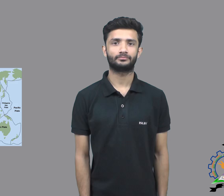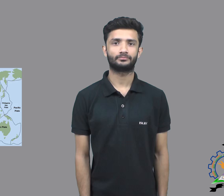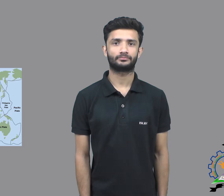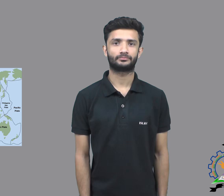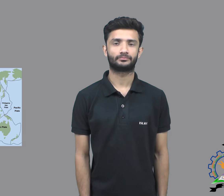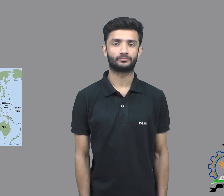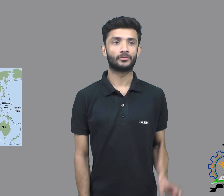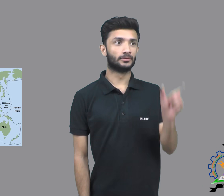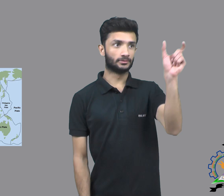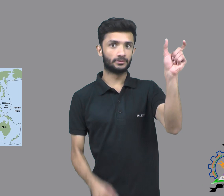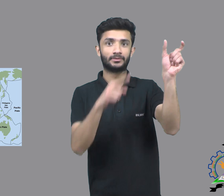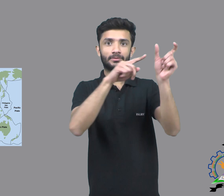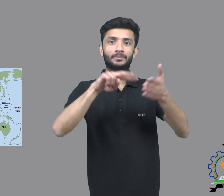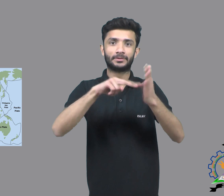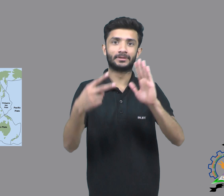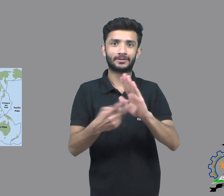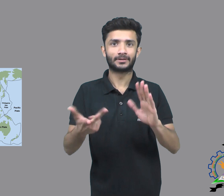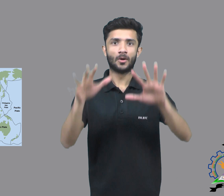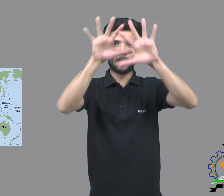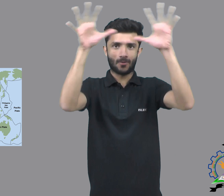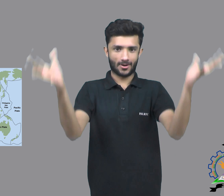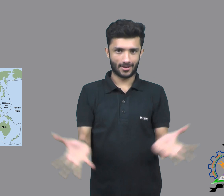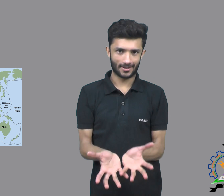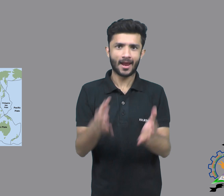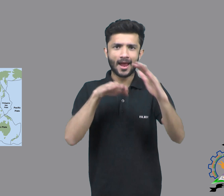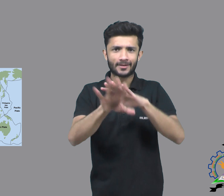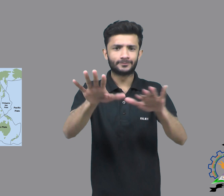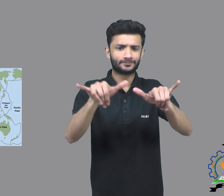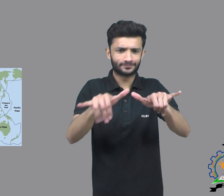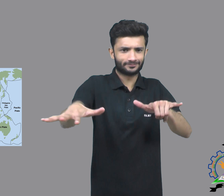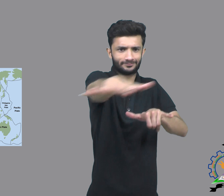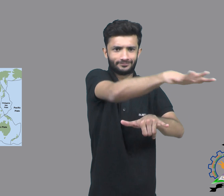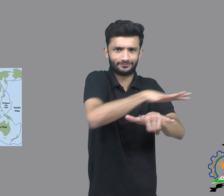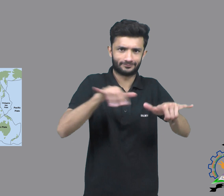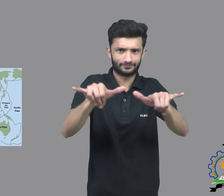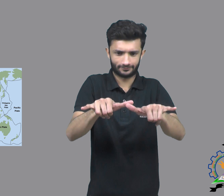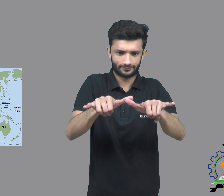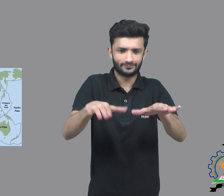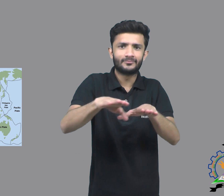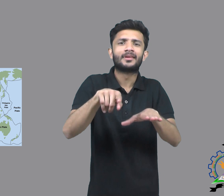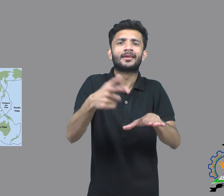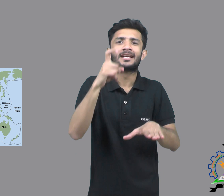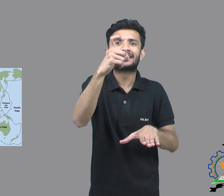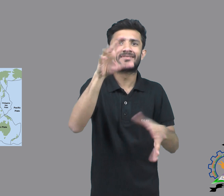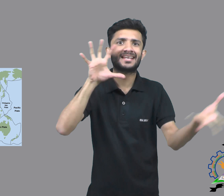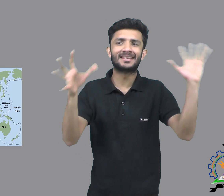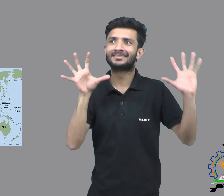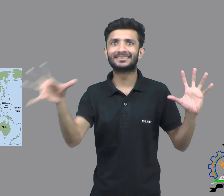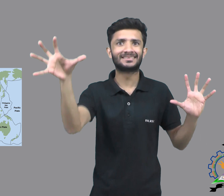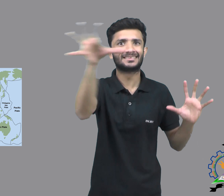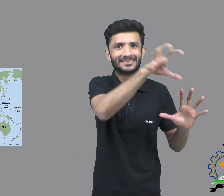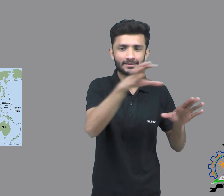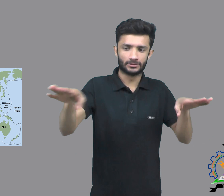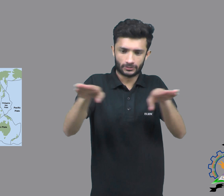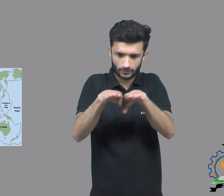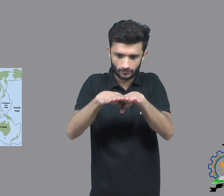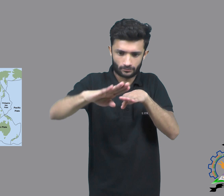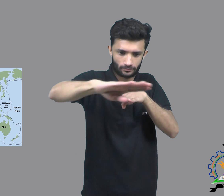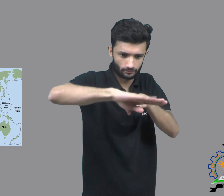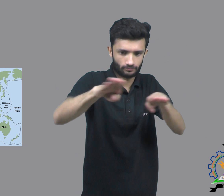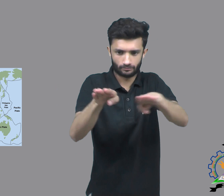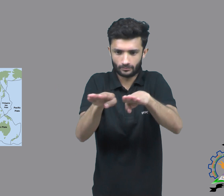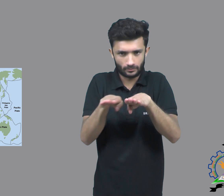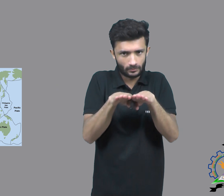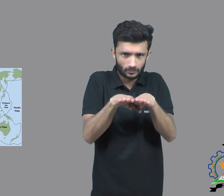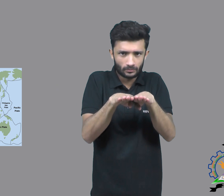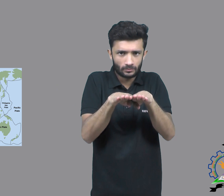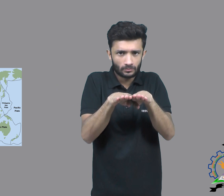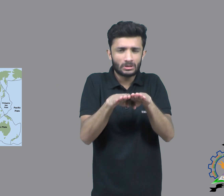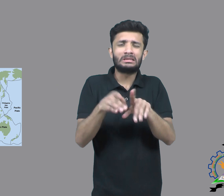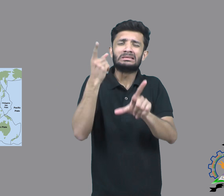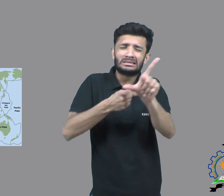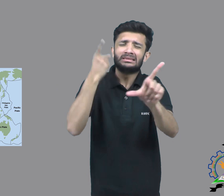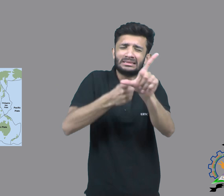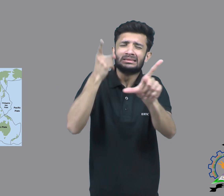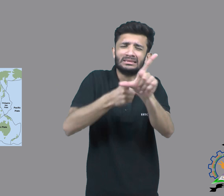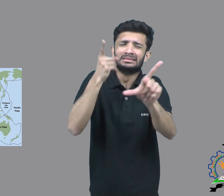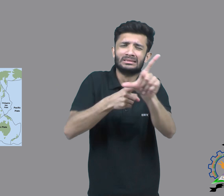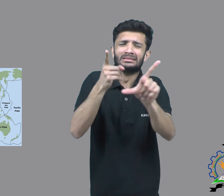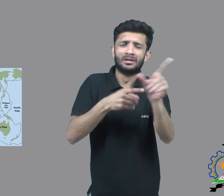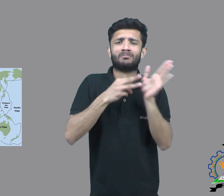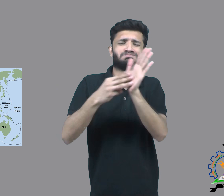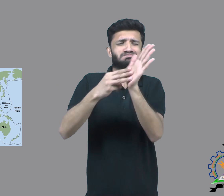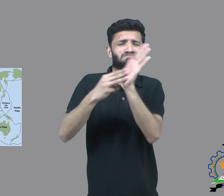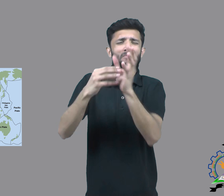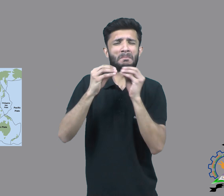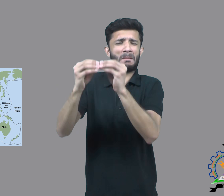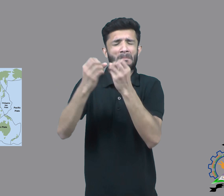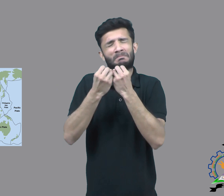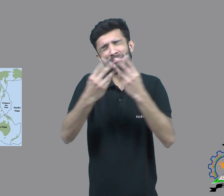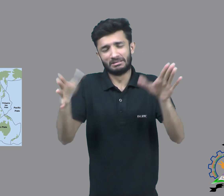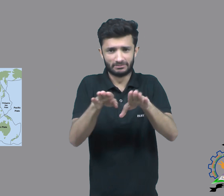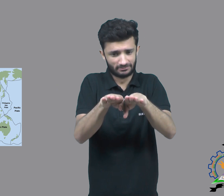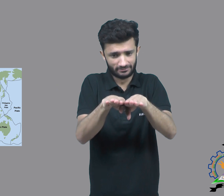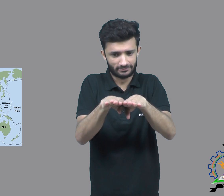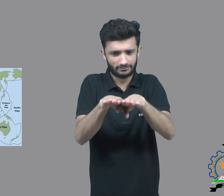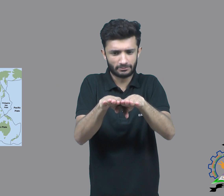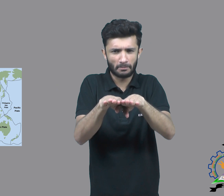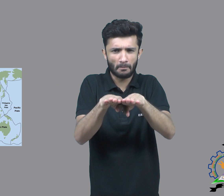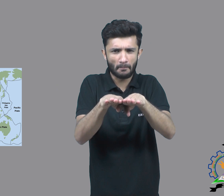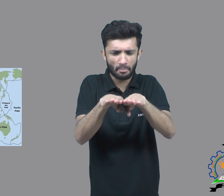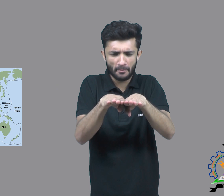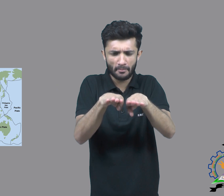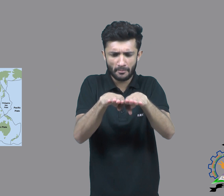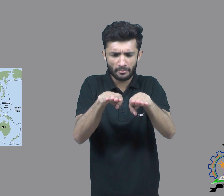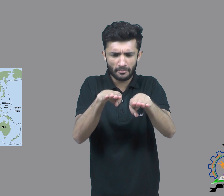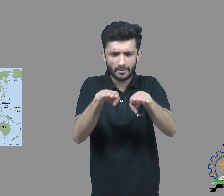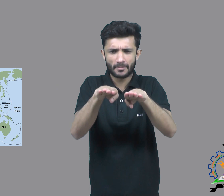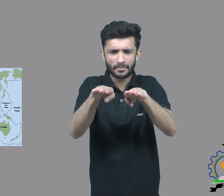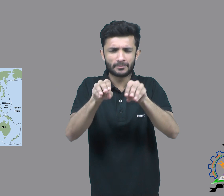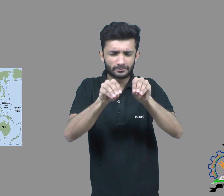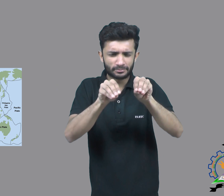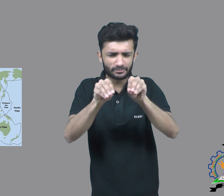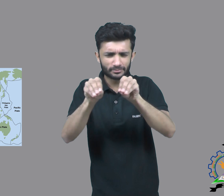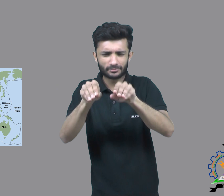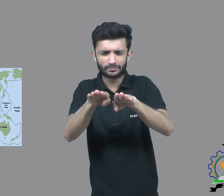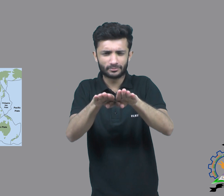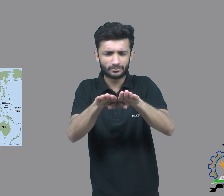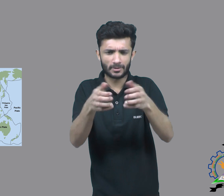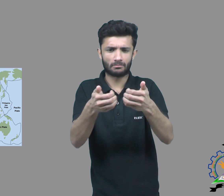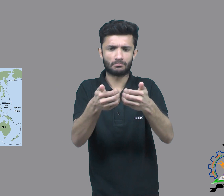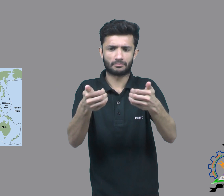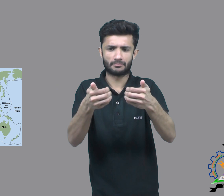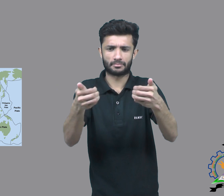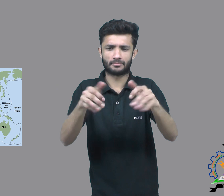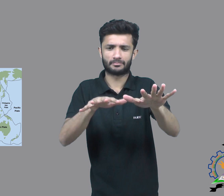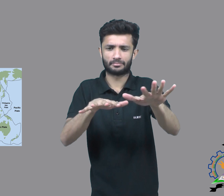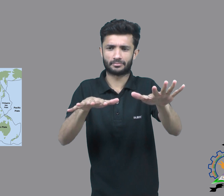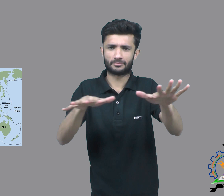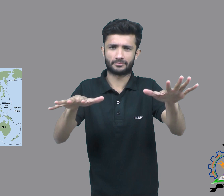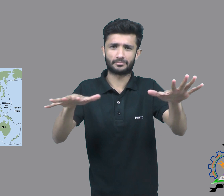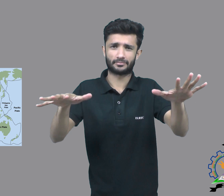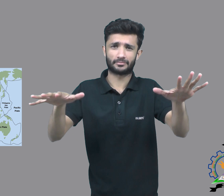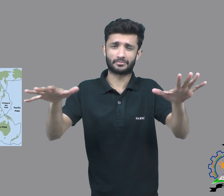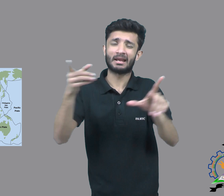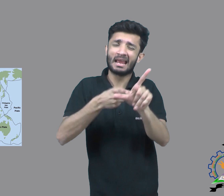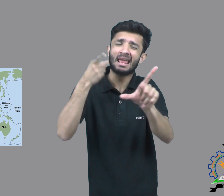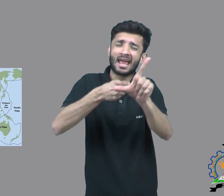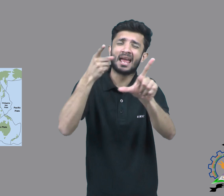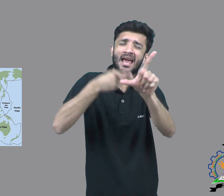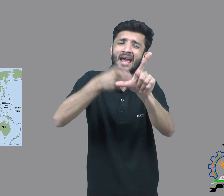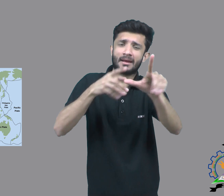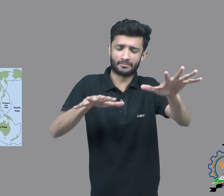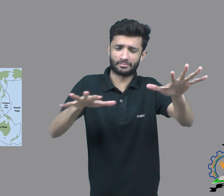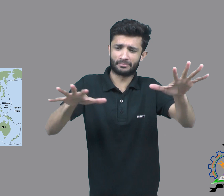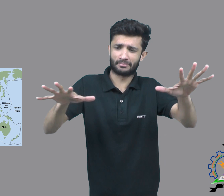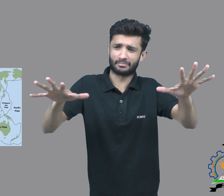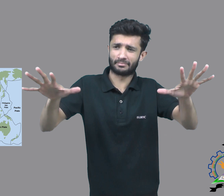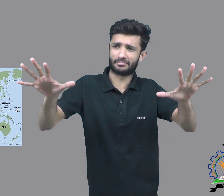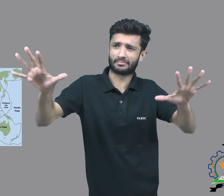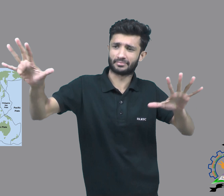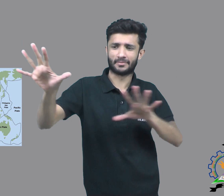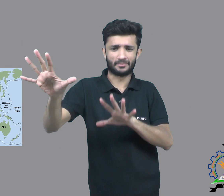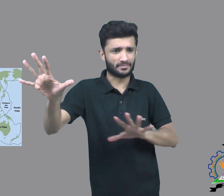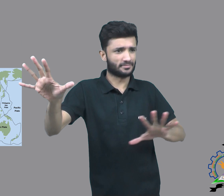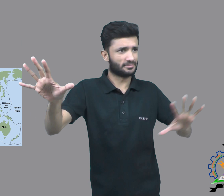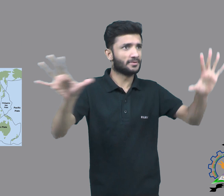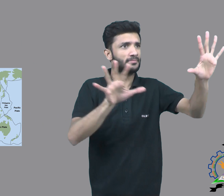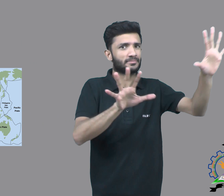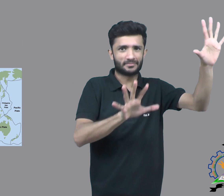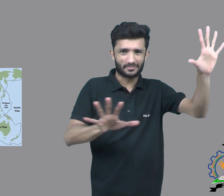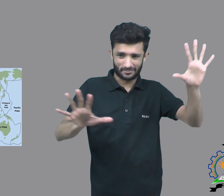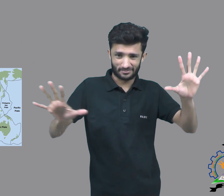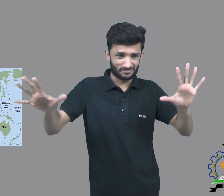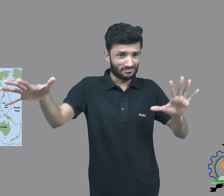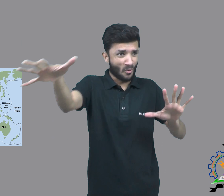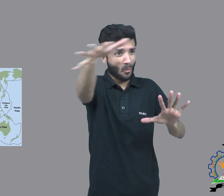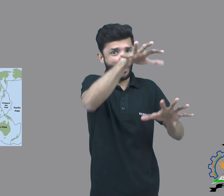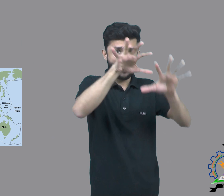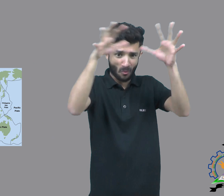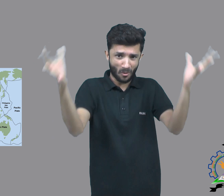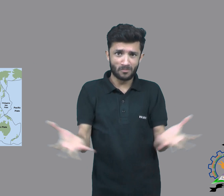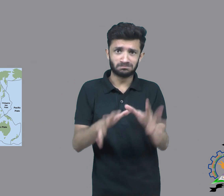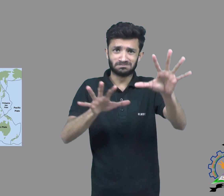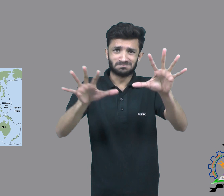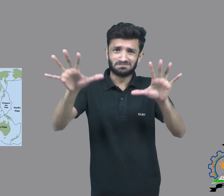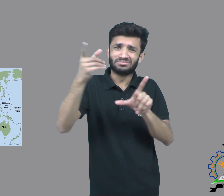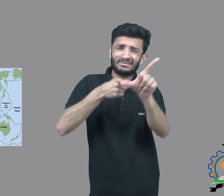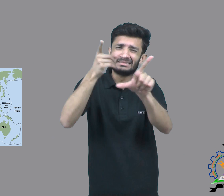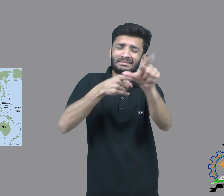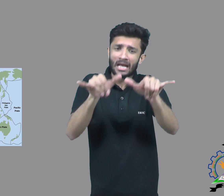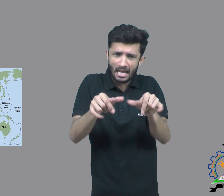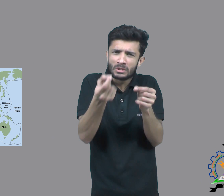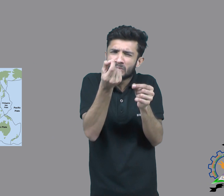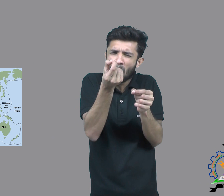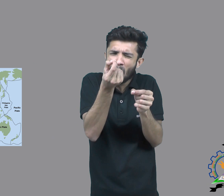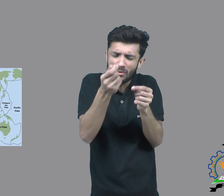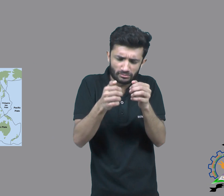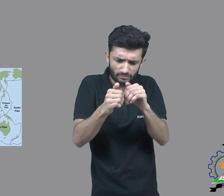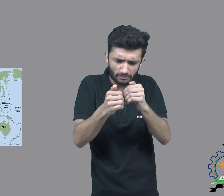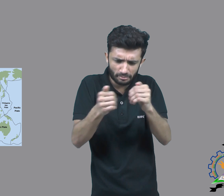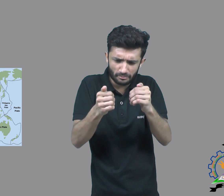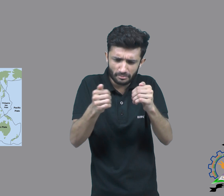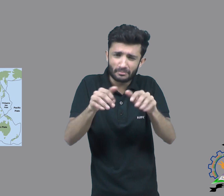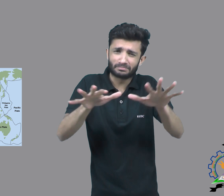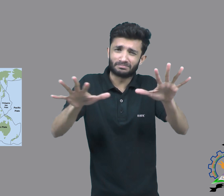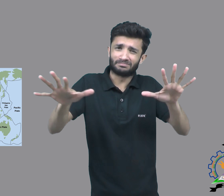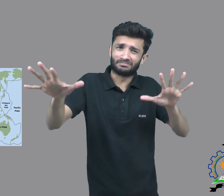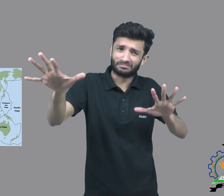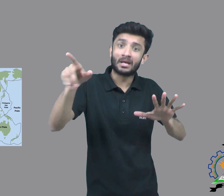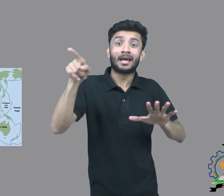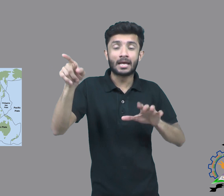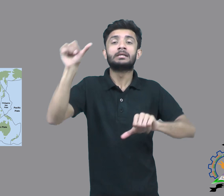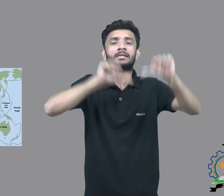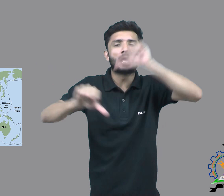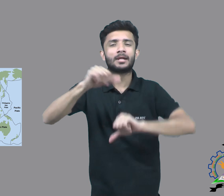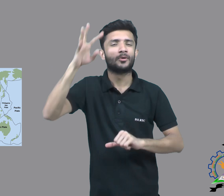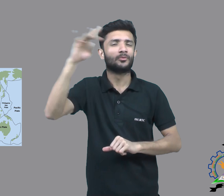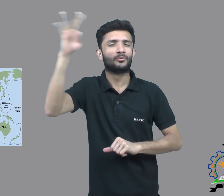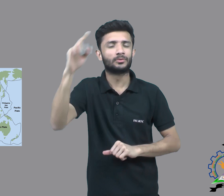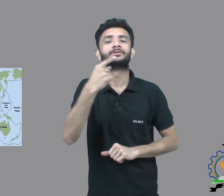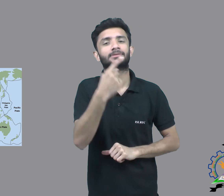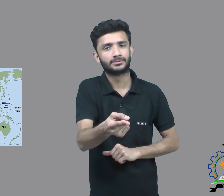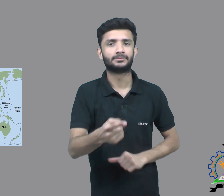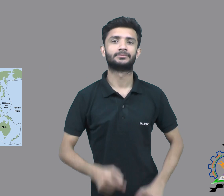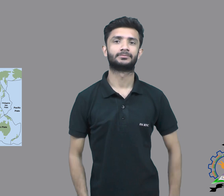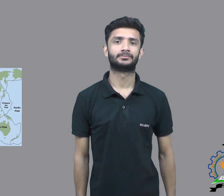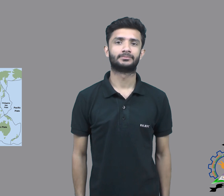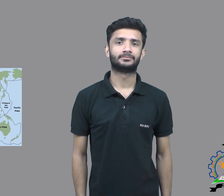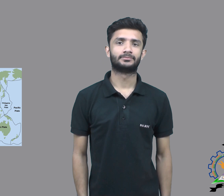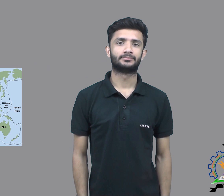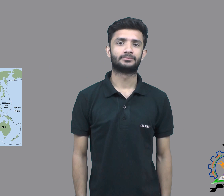Plate Tectonics